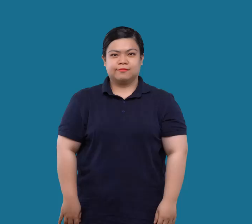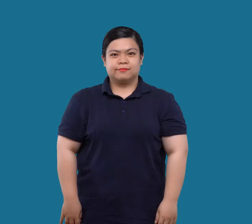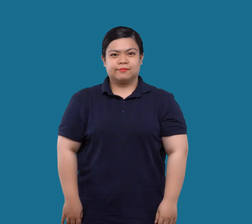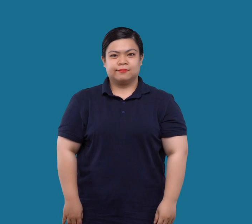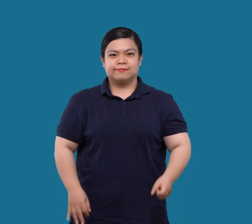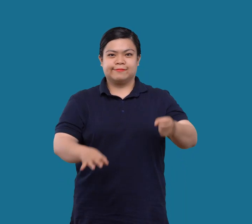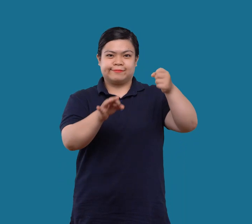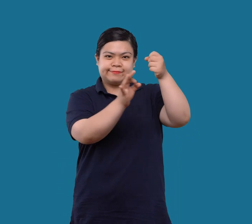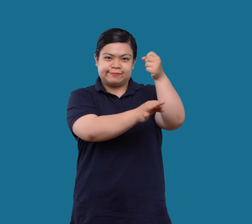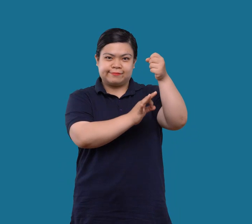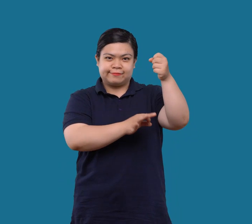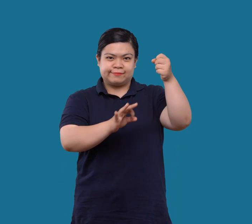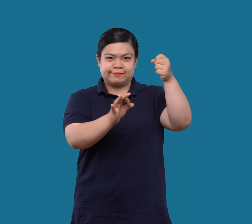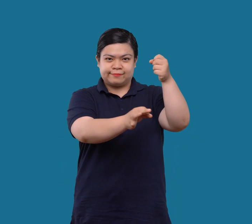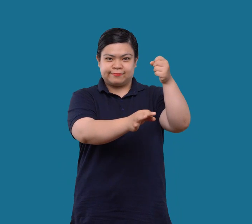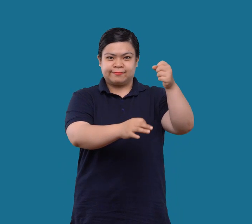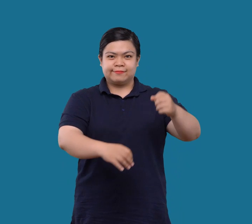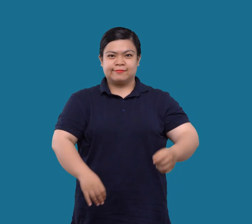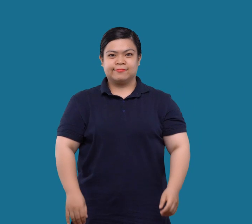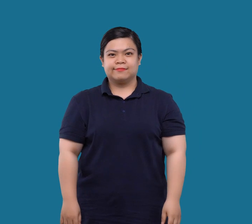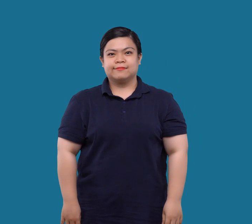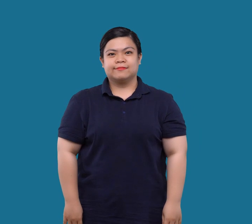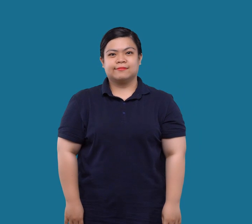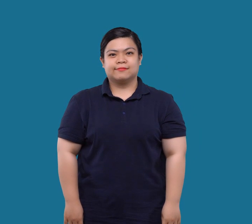quả nhãn